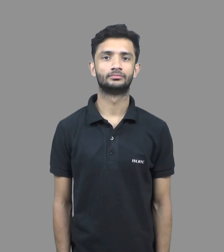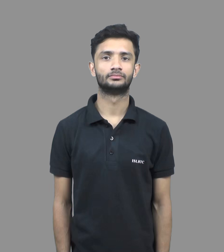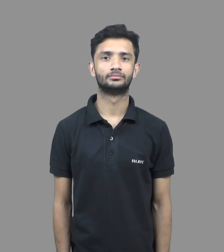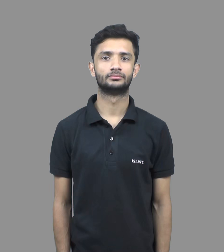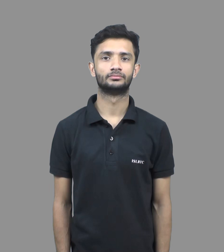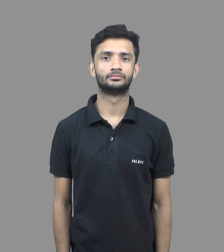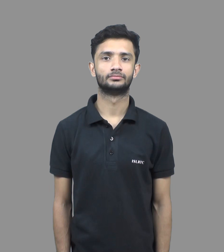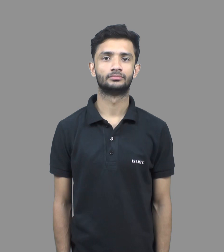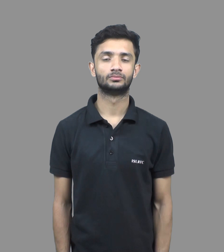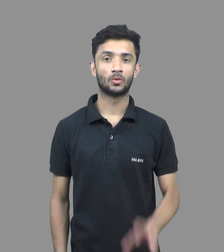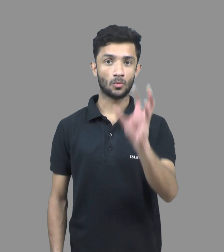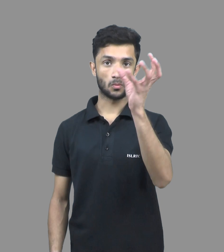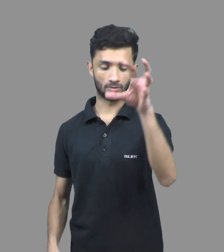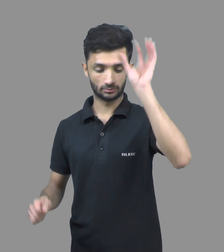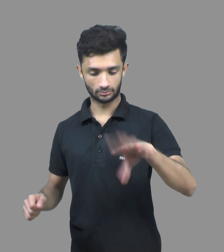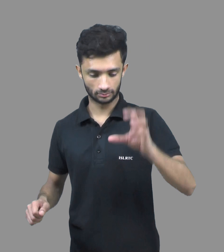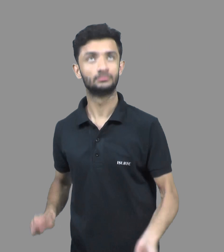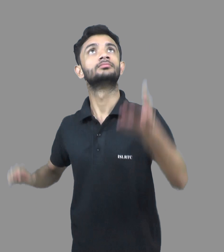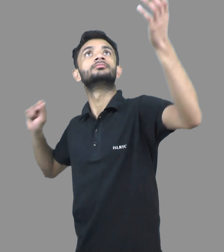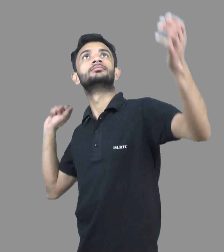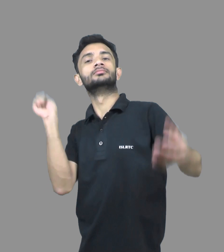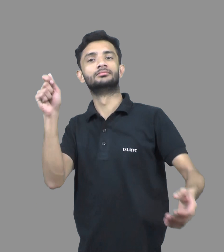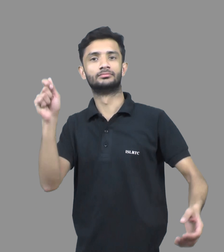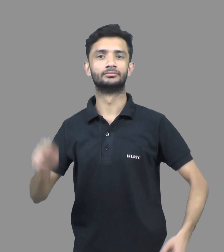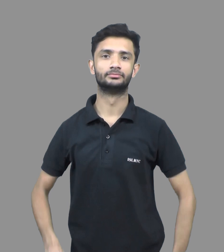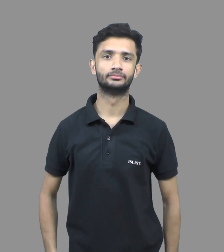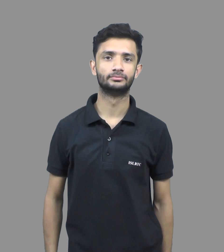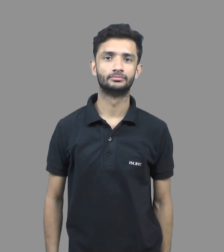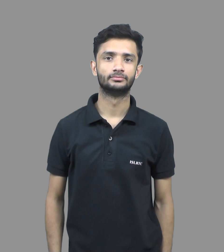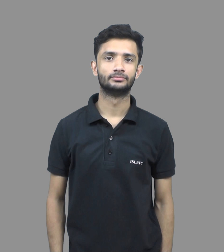Tennis